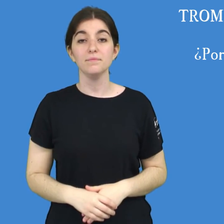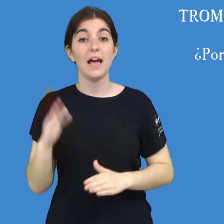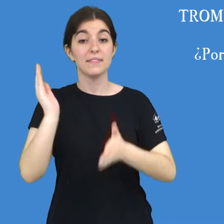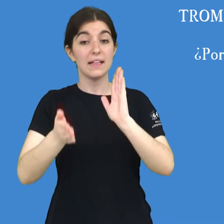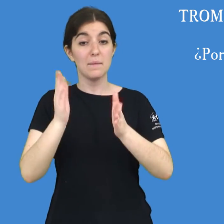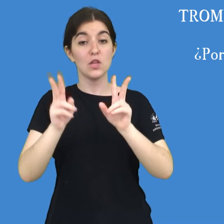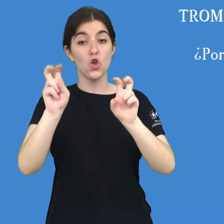terapia